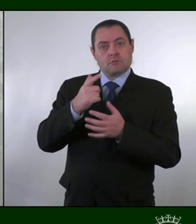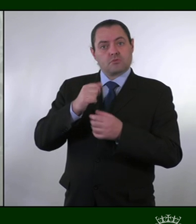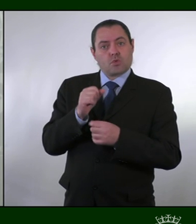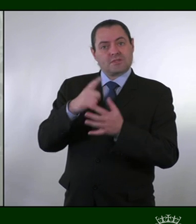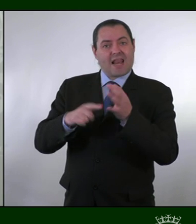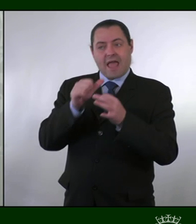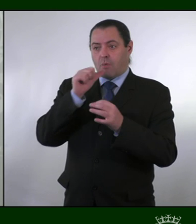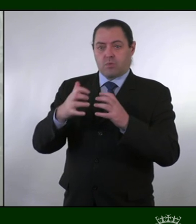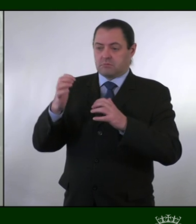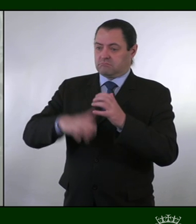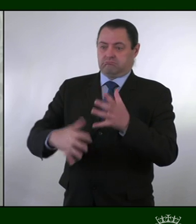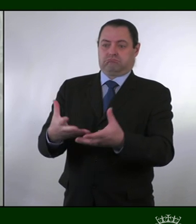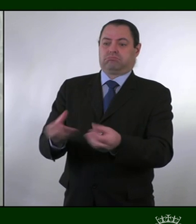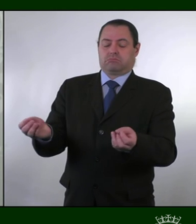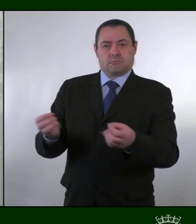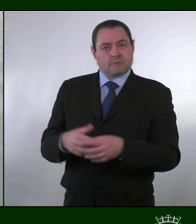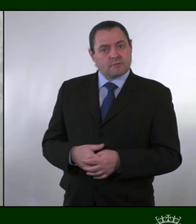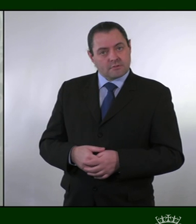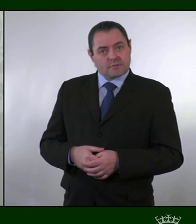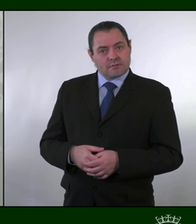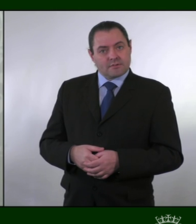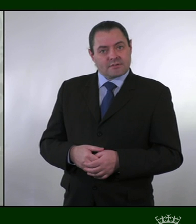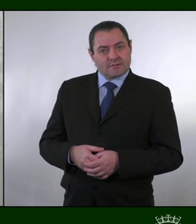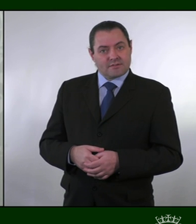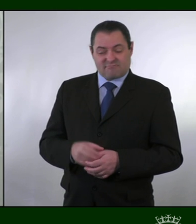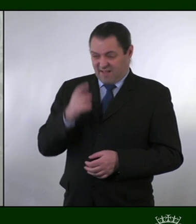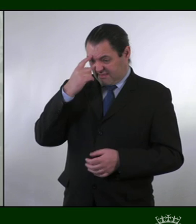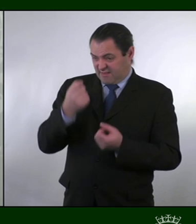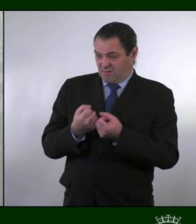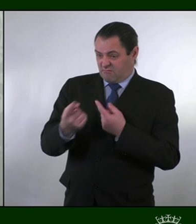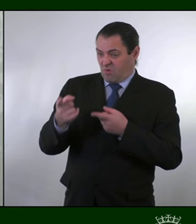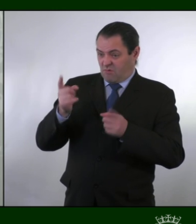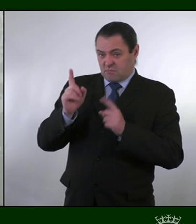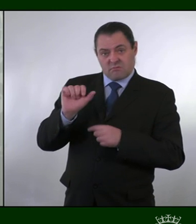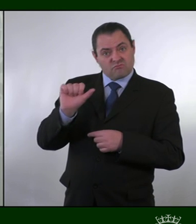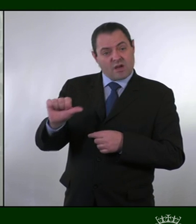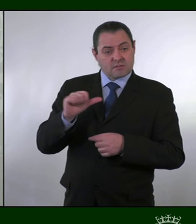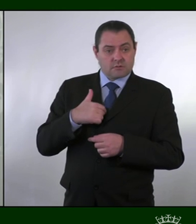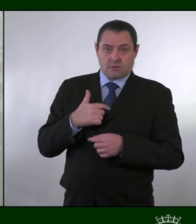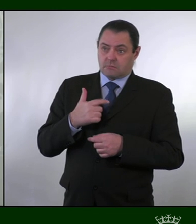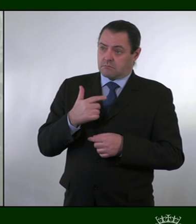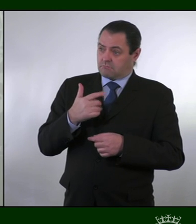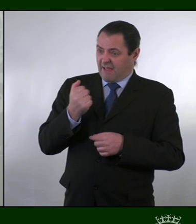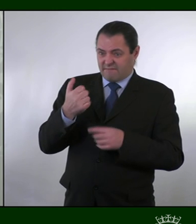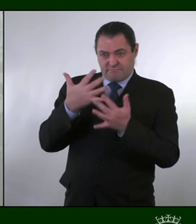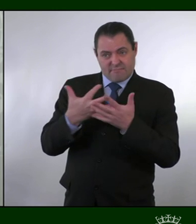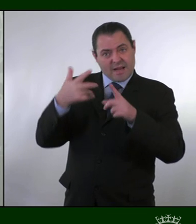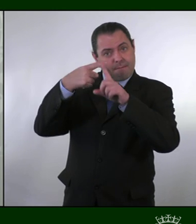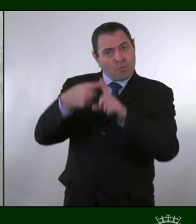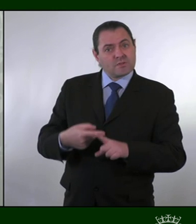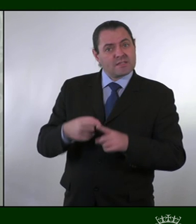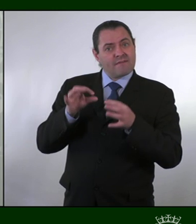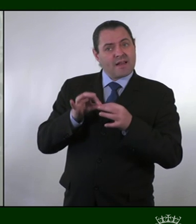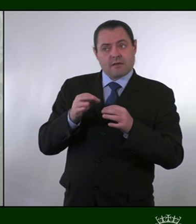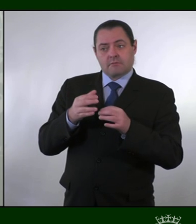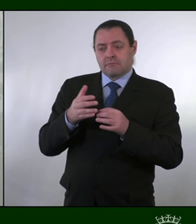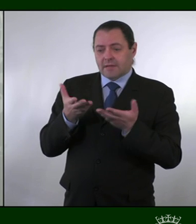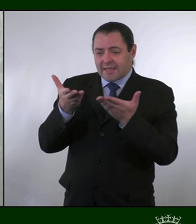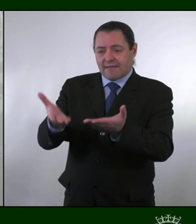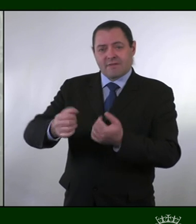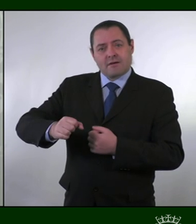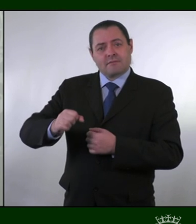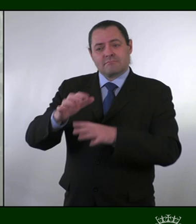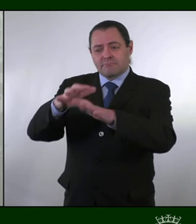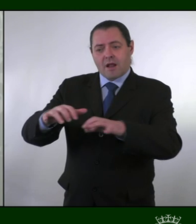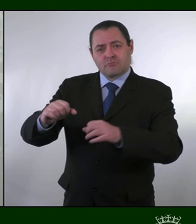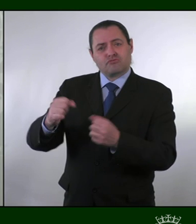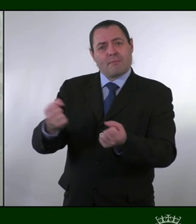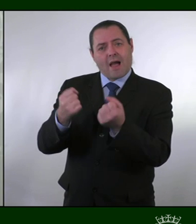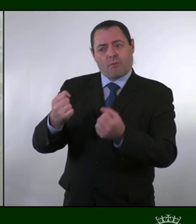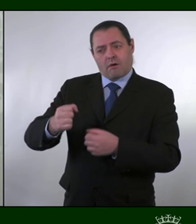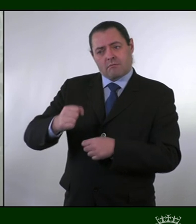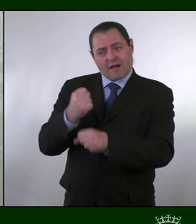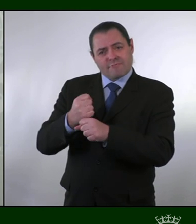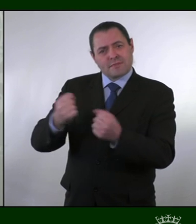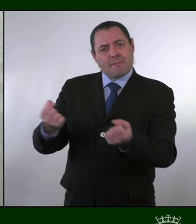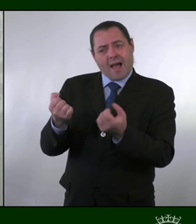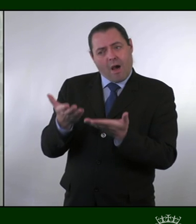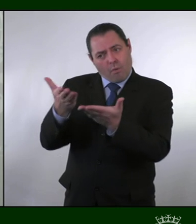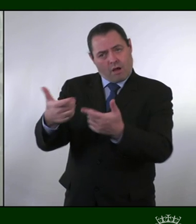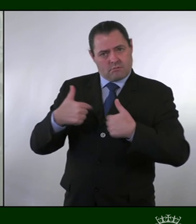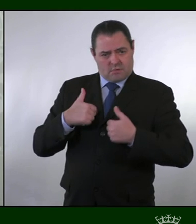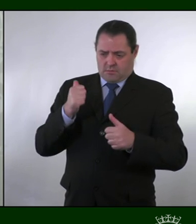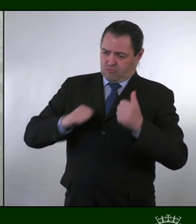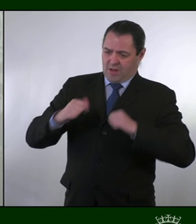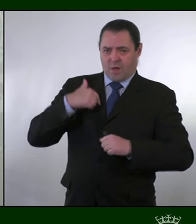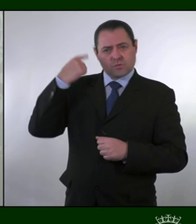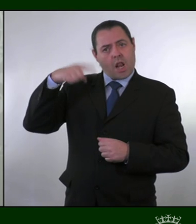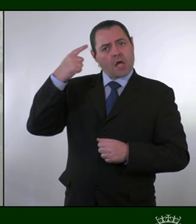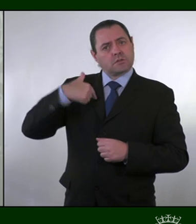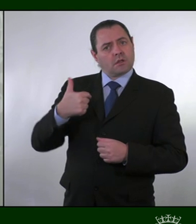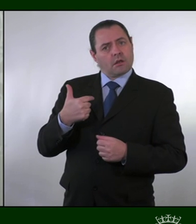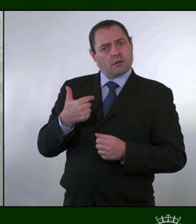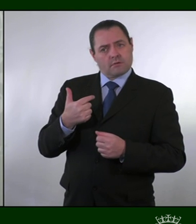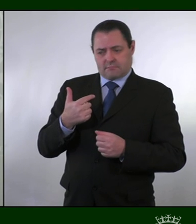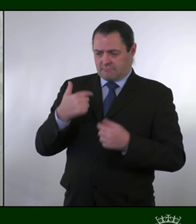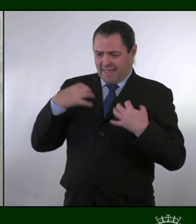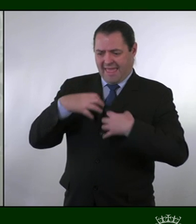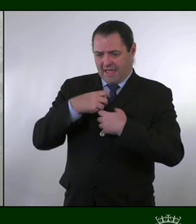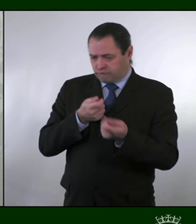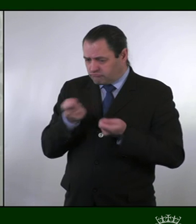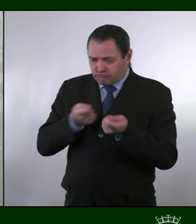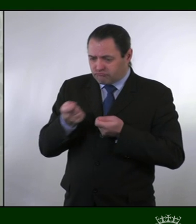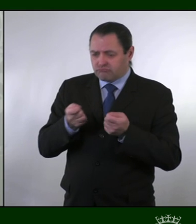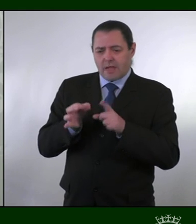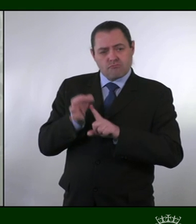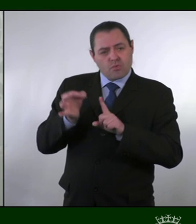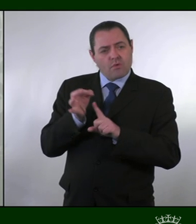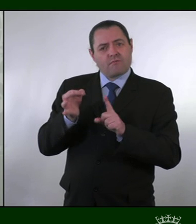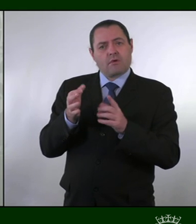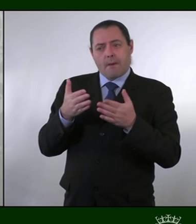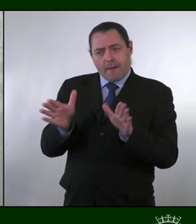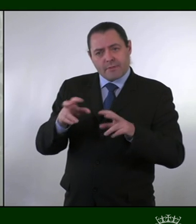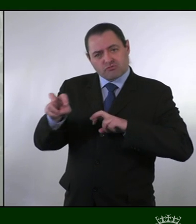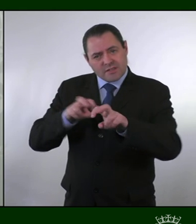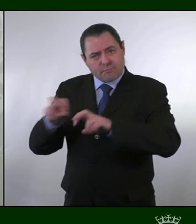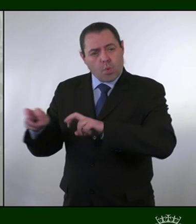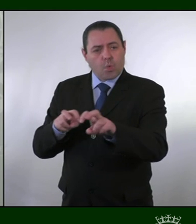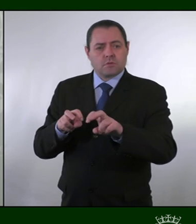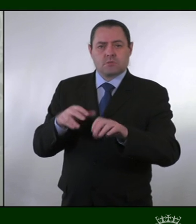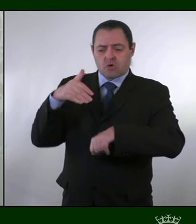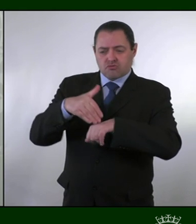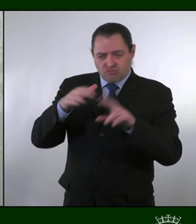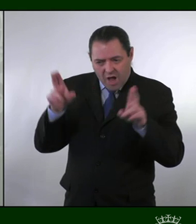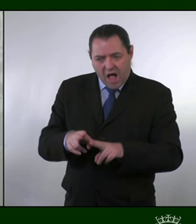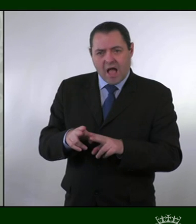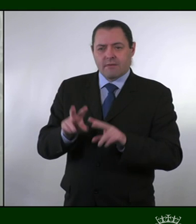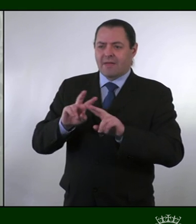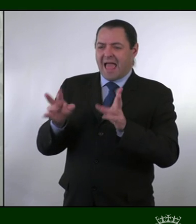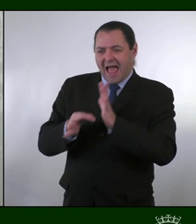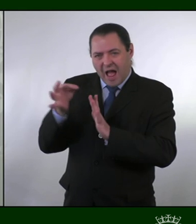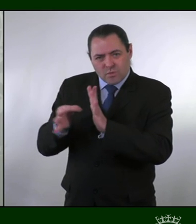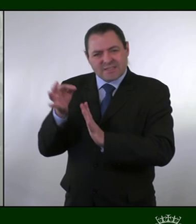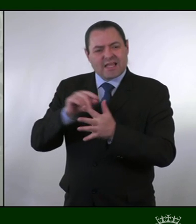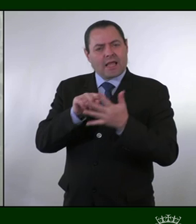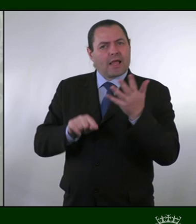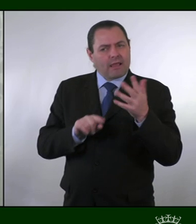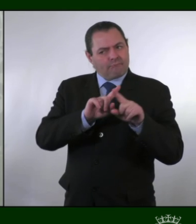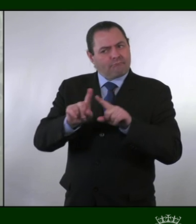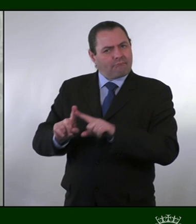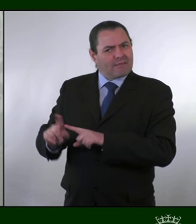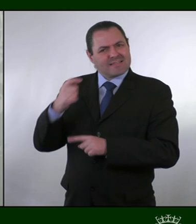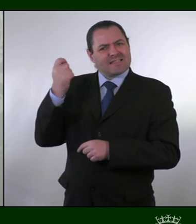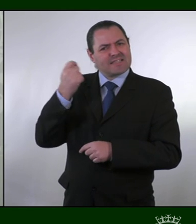I think the right hon. and learned Gentleman is quite right: there can be great advantages in devolution, and I was very proud, when I was running a devolved administration in London, to do things in which I passionately believed, such as improving public transport, fighting crime and improving housing for my constituents, and we had a great deal of success.